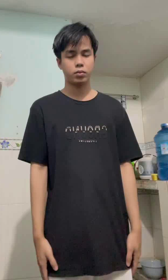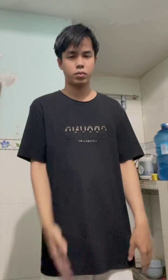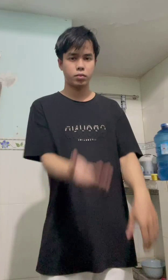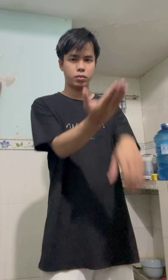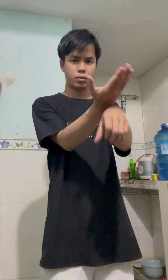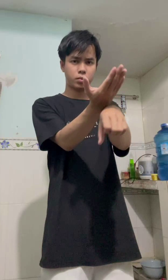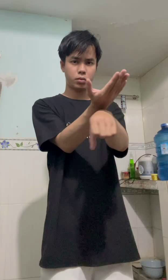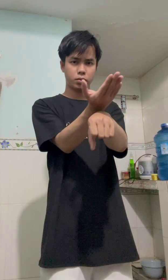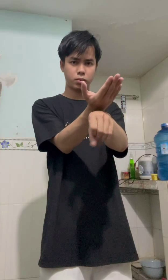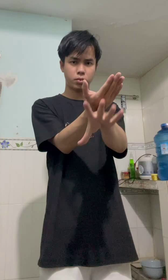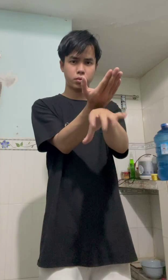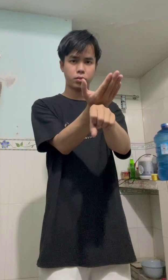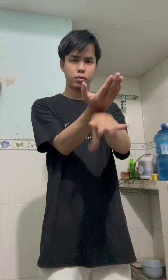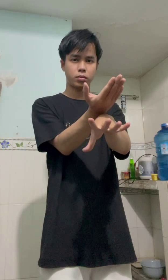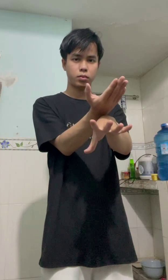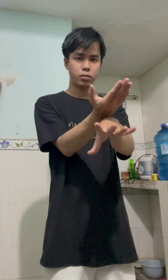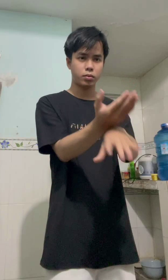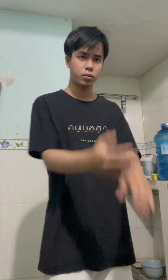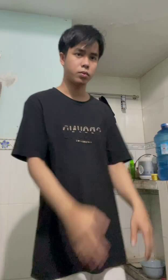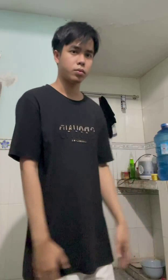ca phe